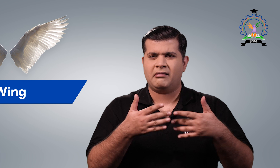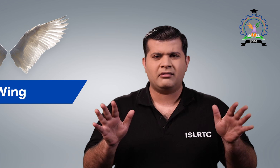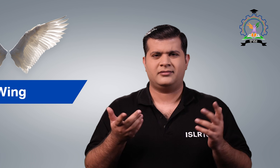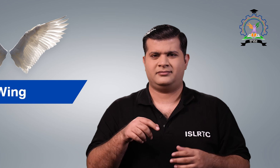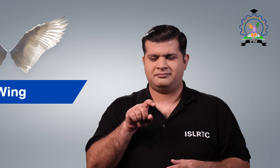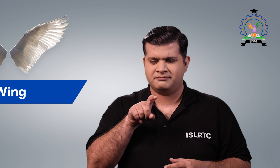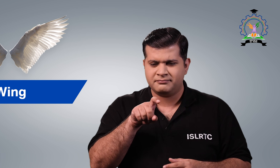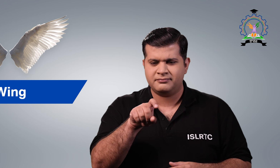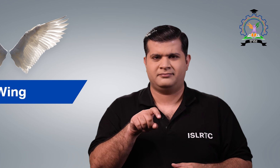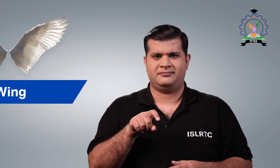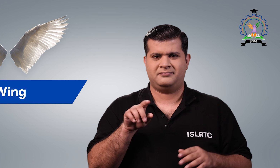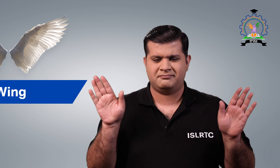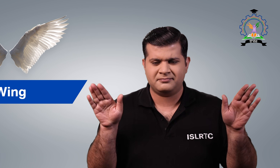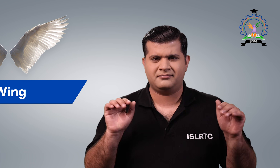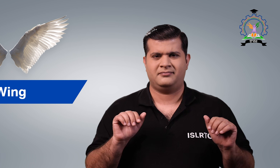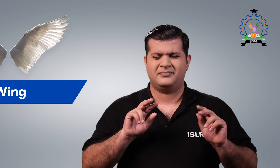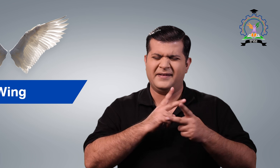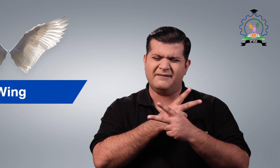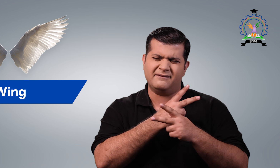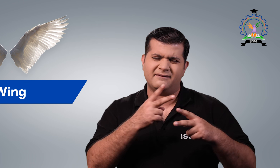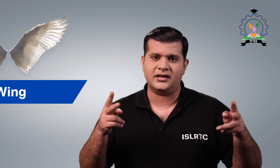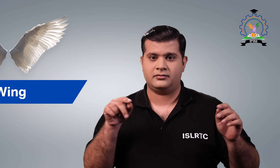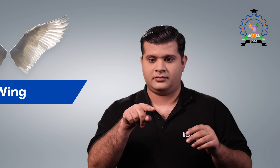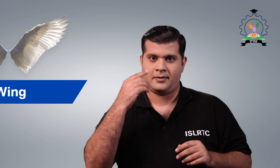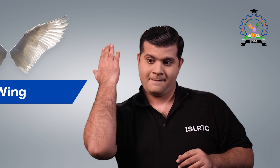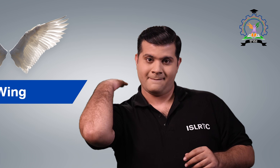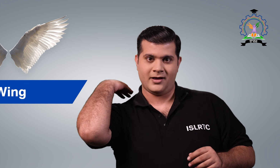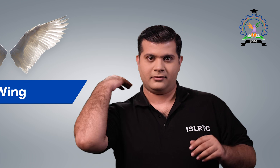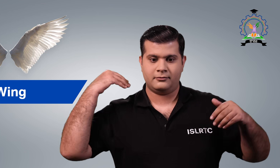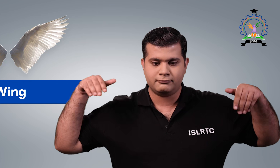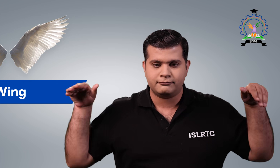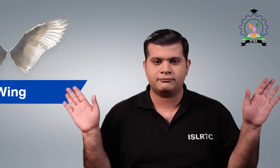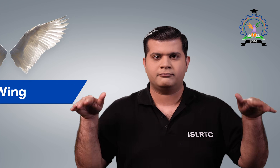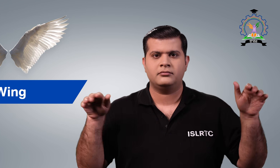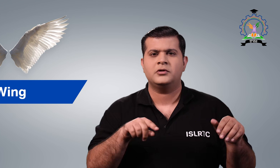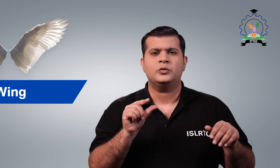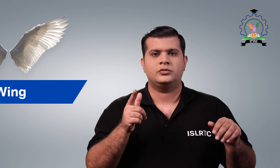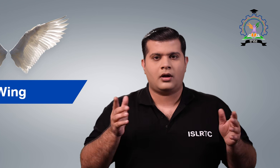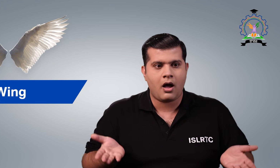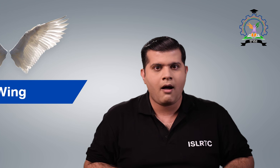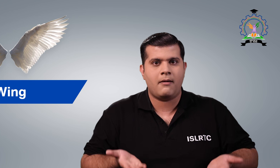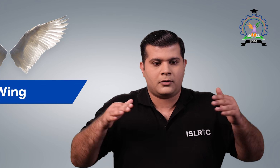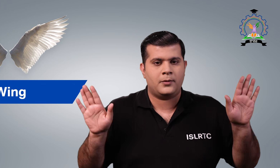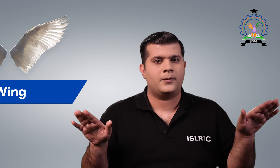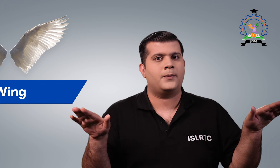A wing is the body part of birds or insects that helps them fly.